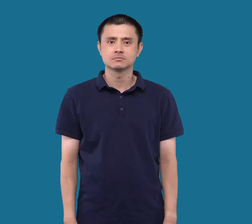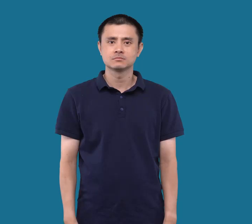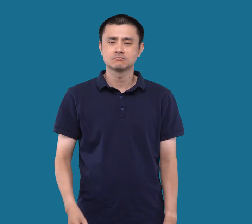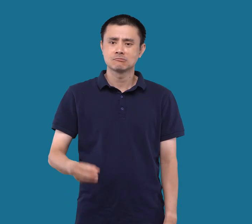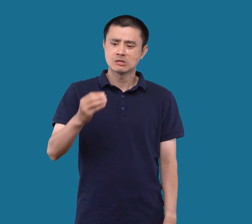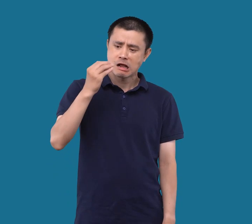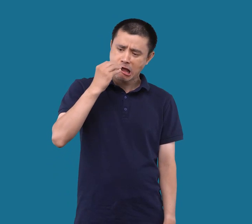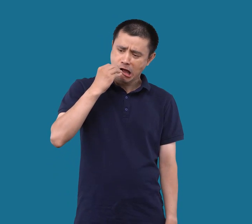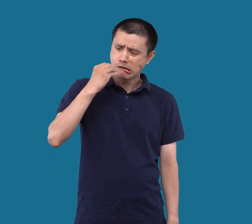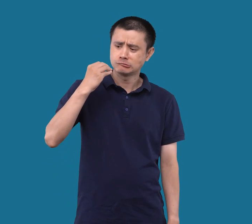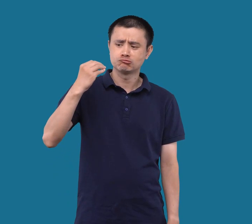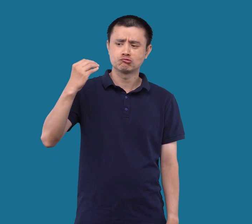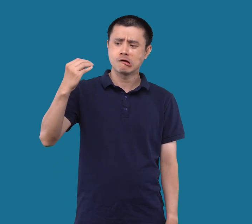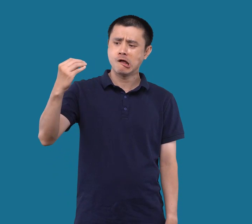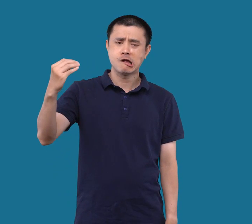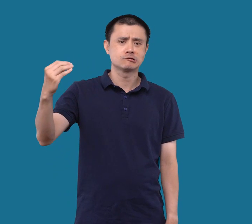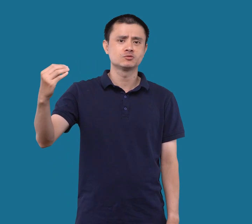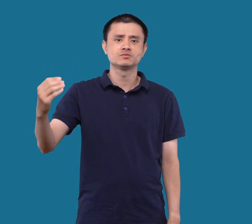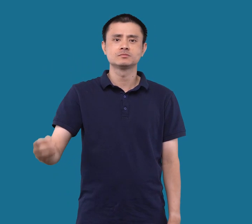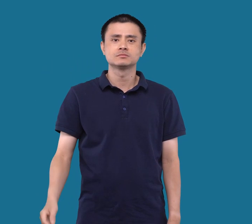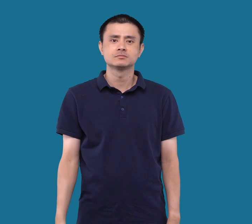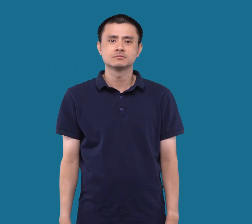dai